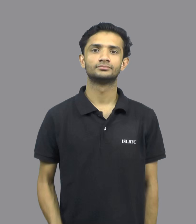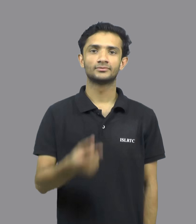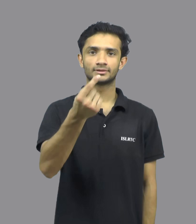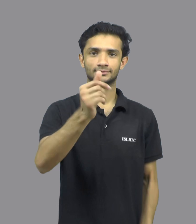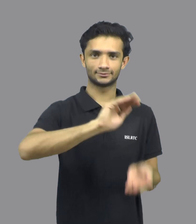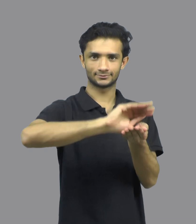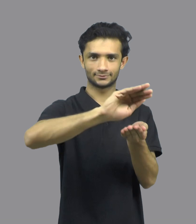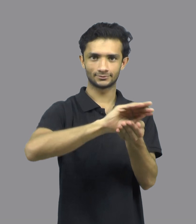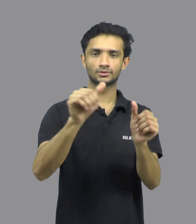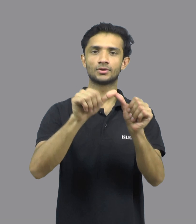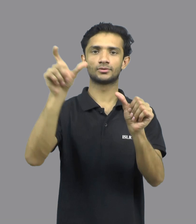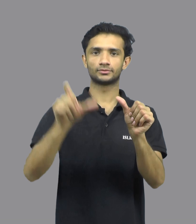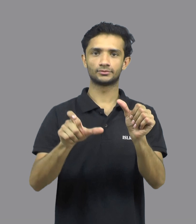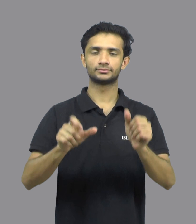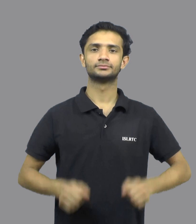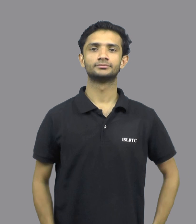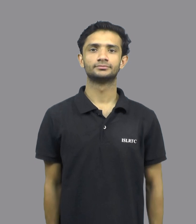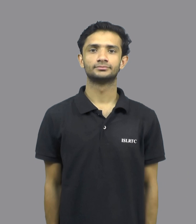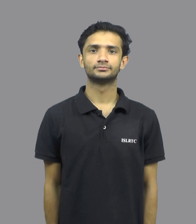Saving Account